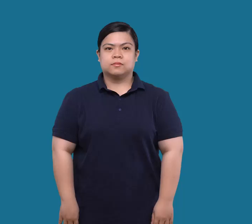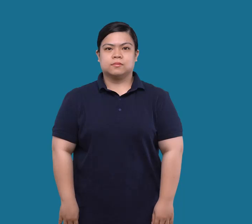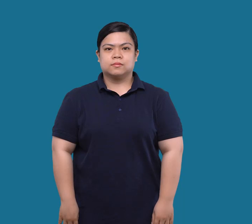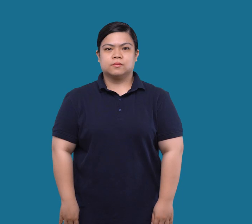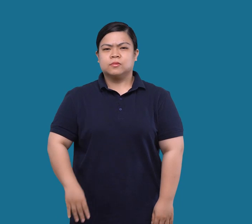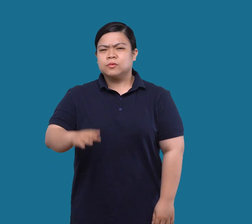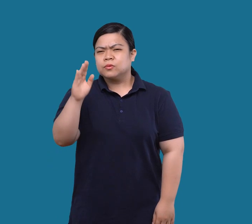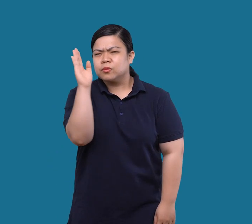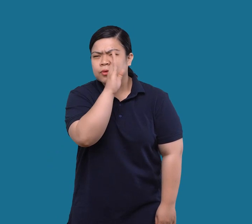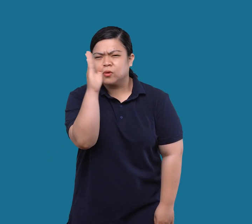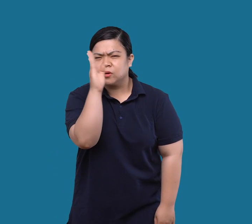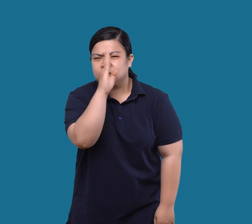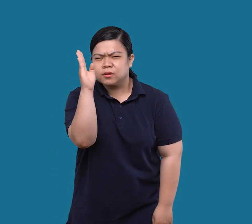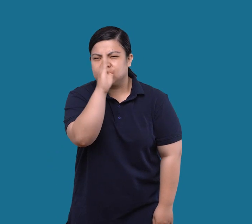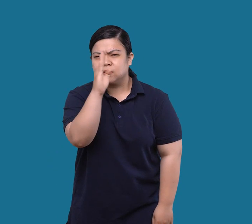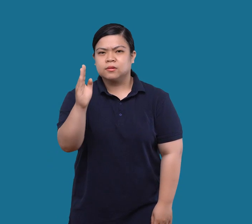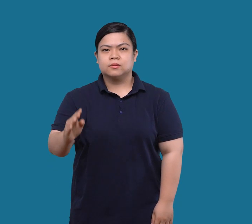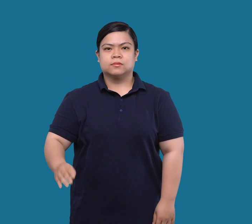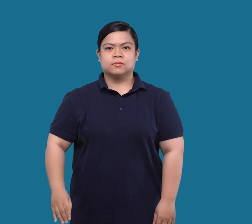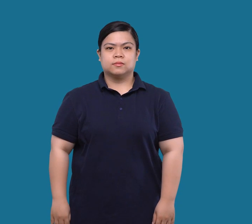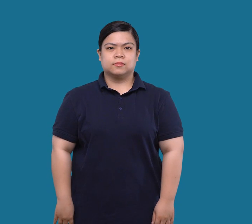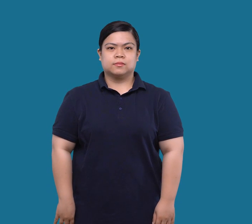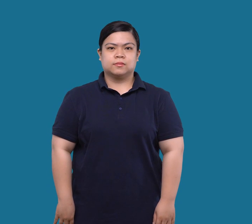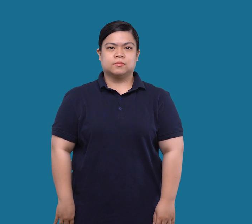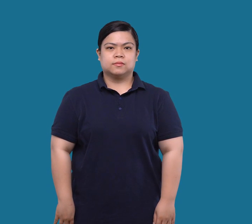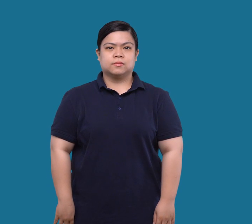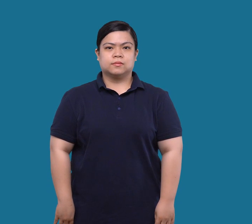trong khoảng